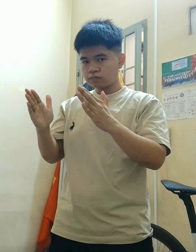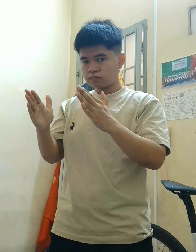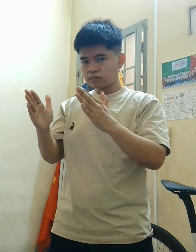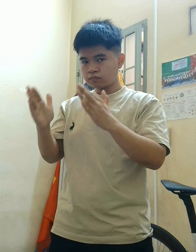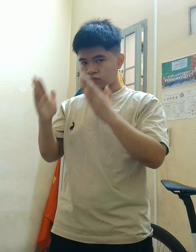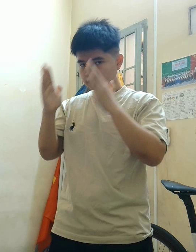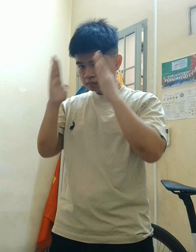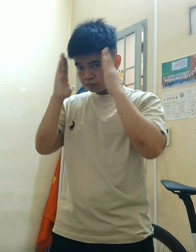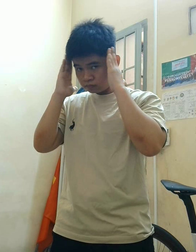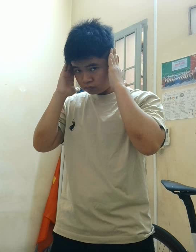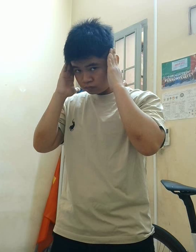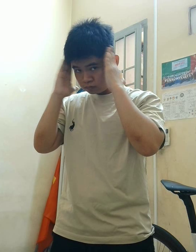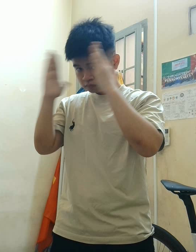quan tam